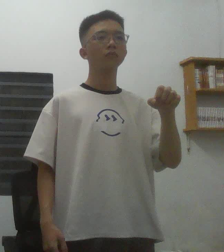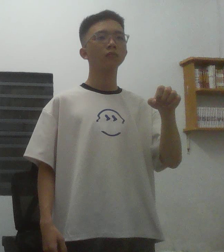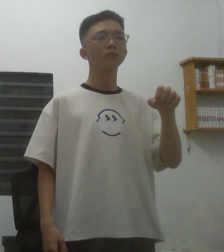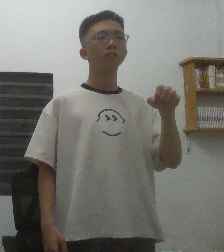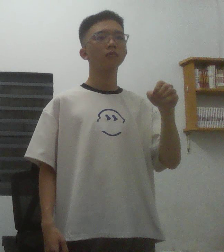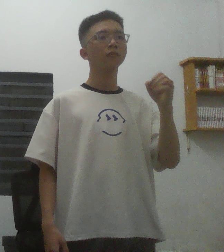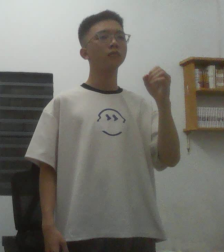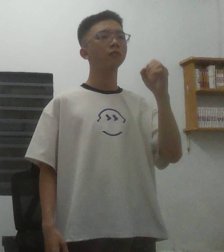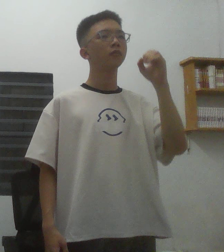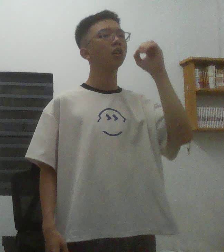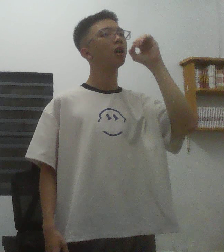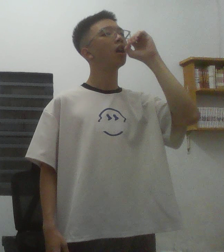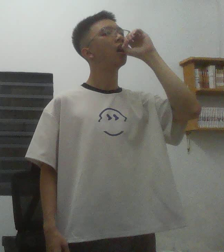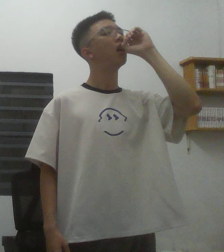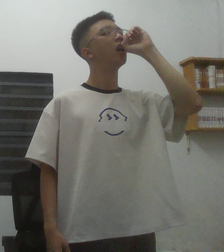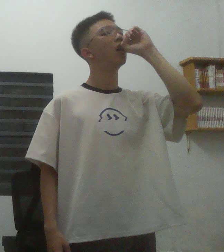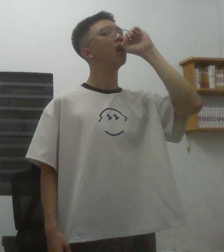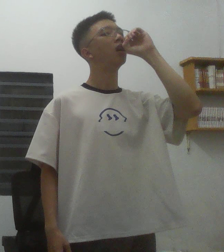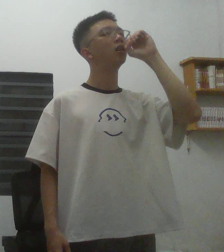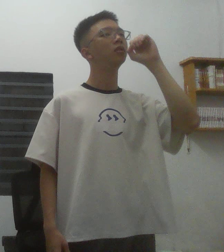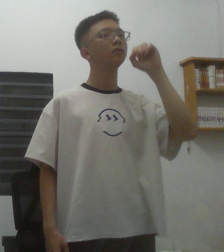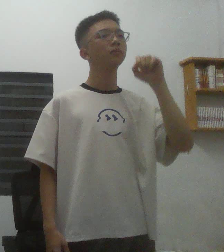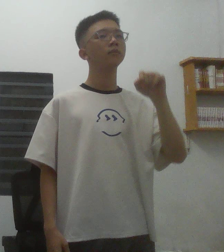uong